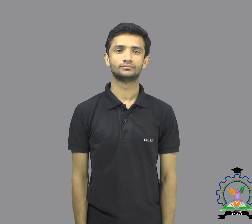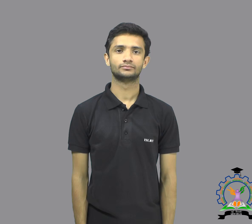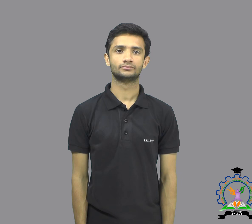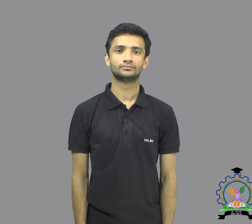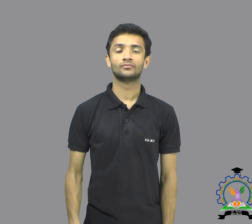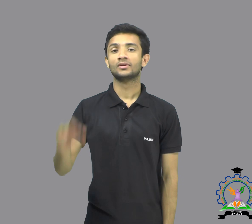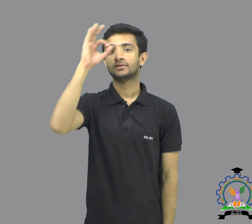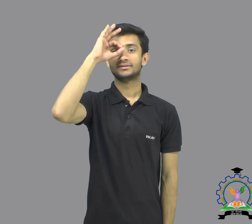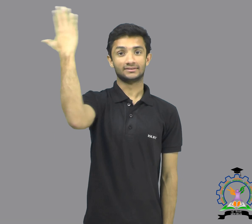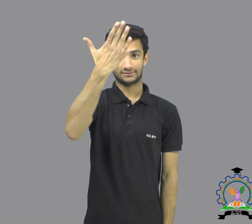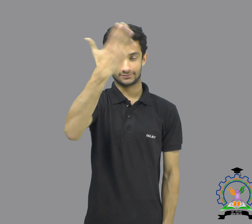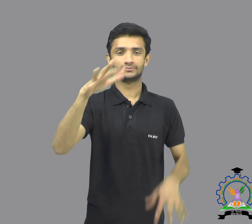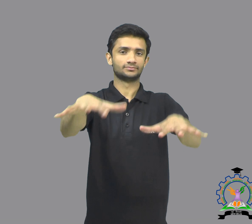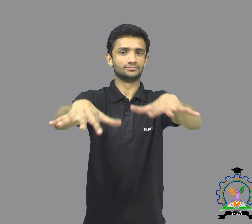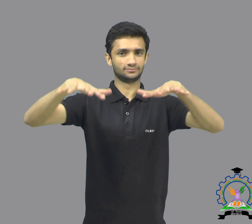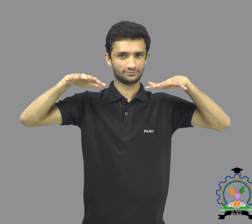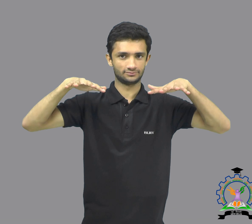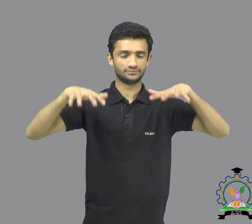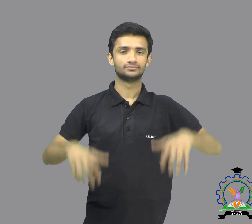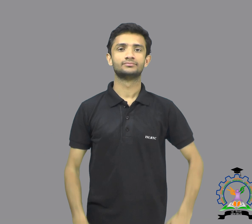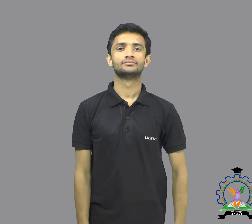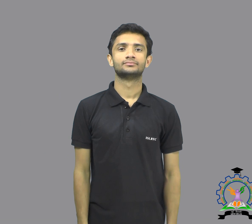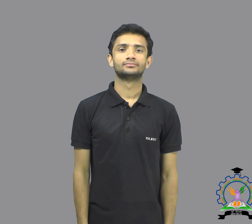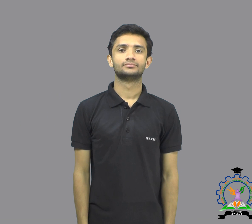Cinema hall Theatre